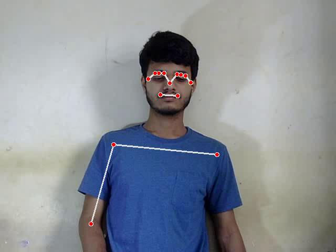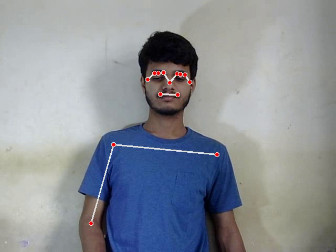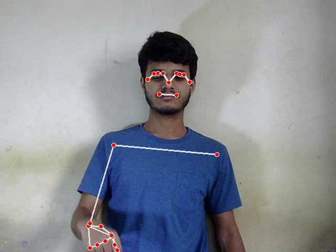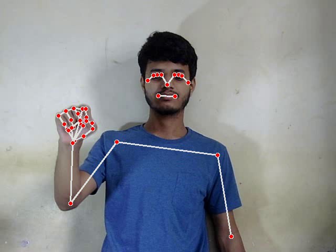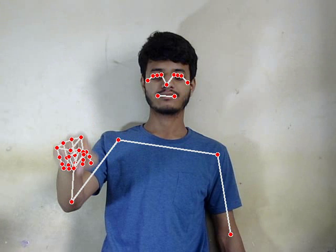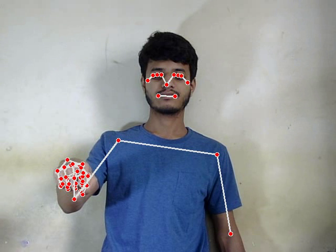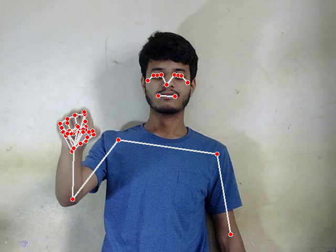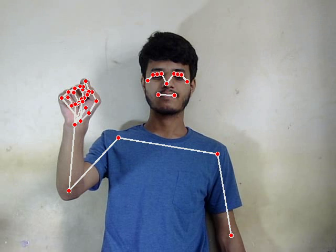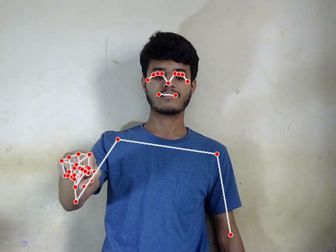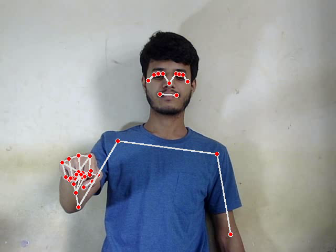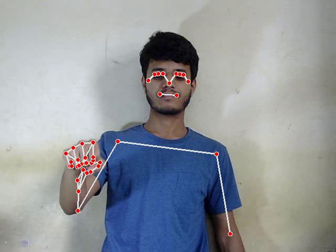yes